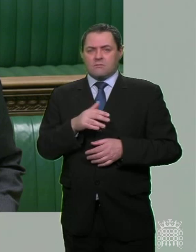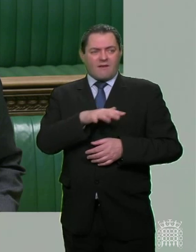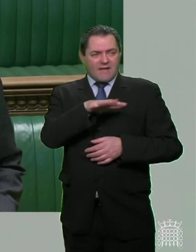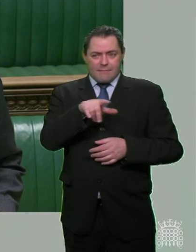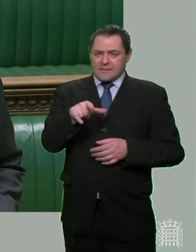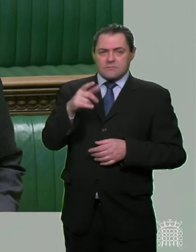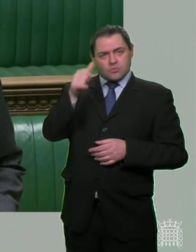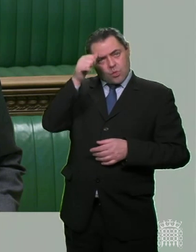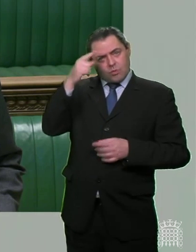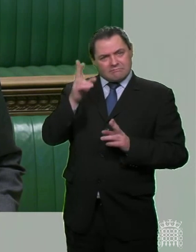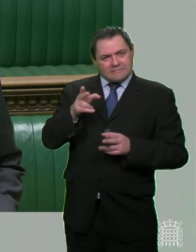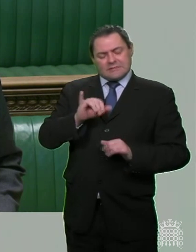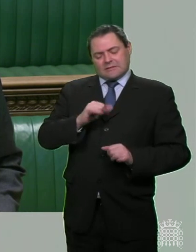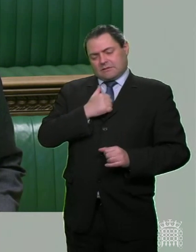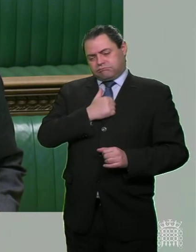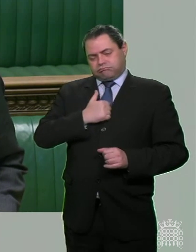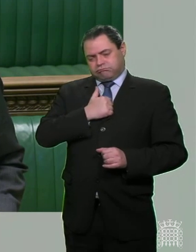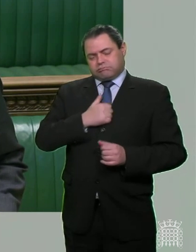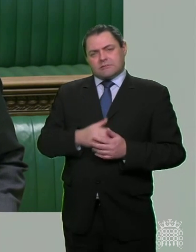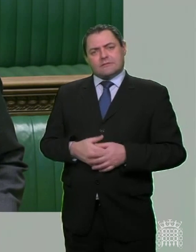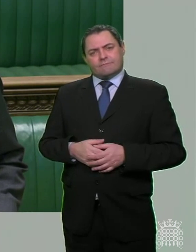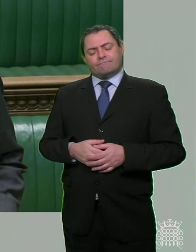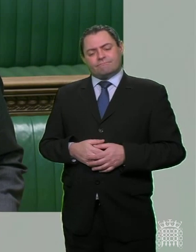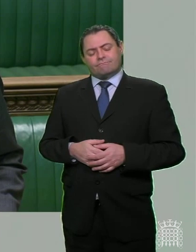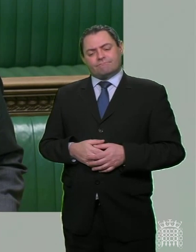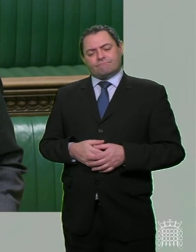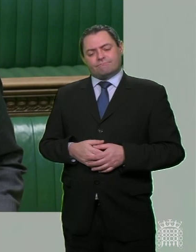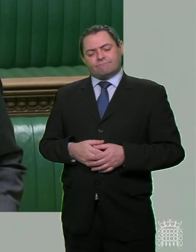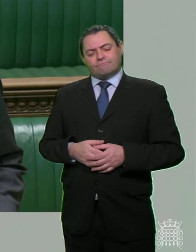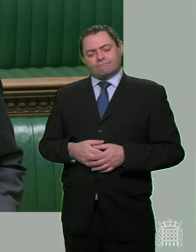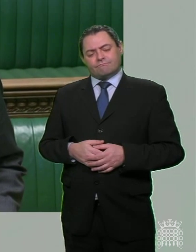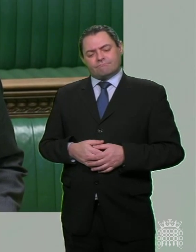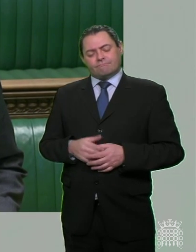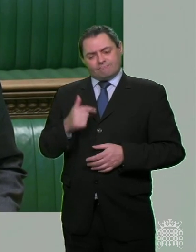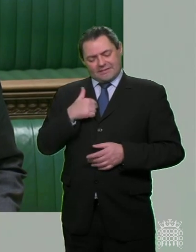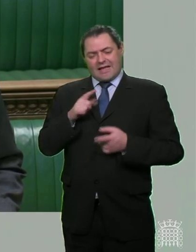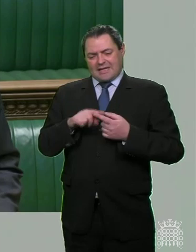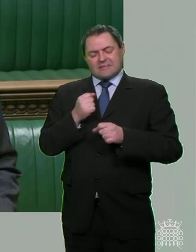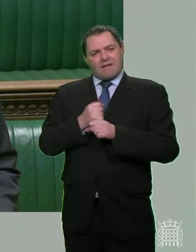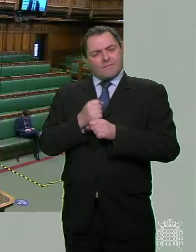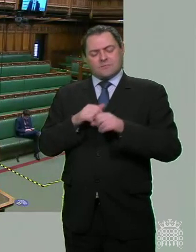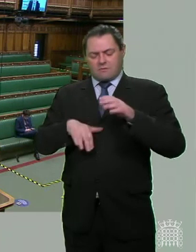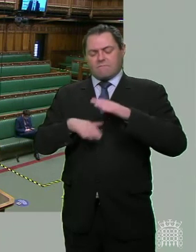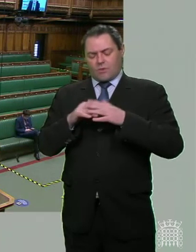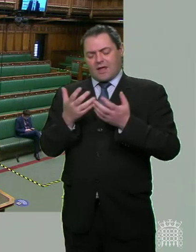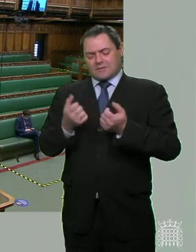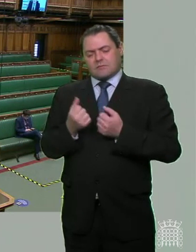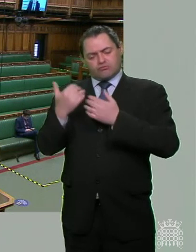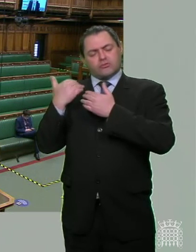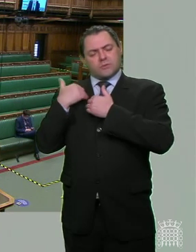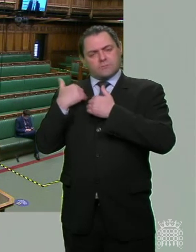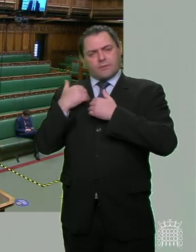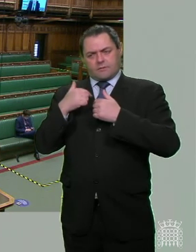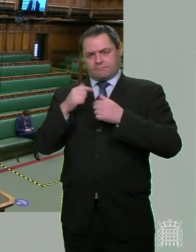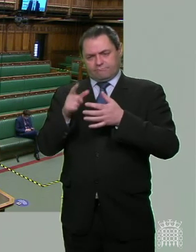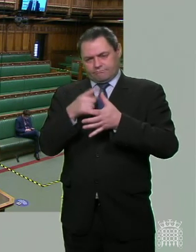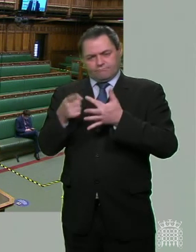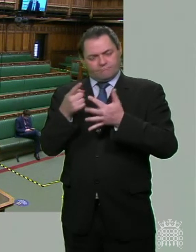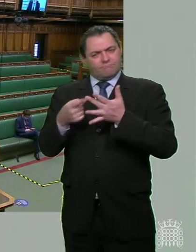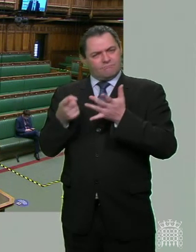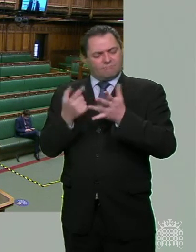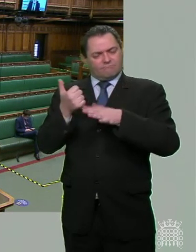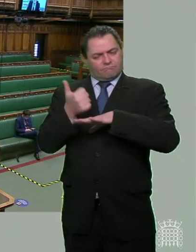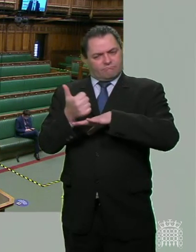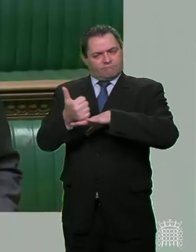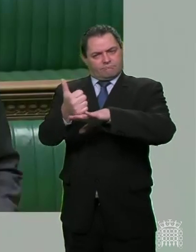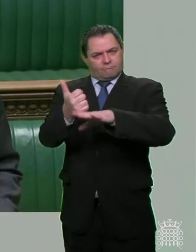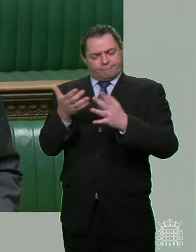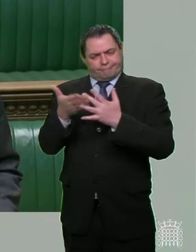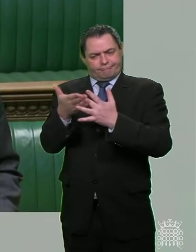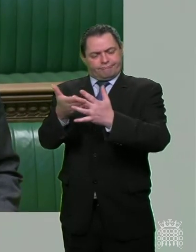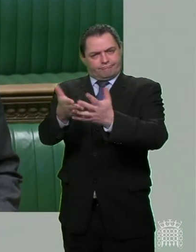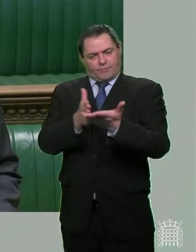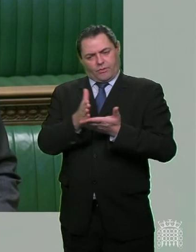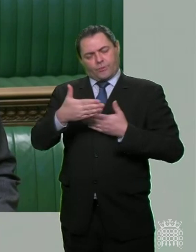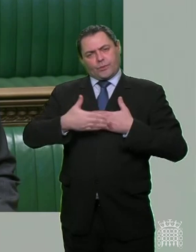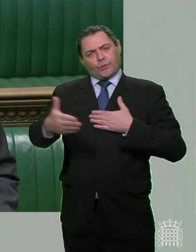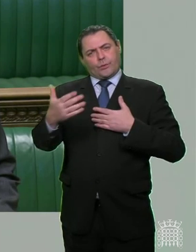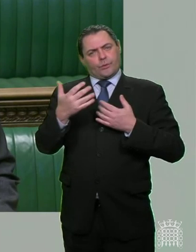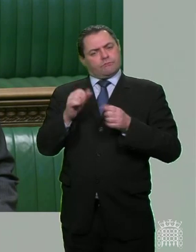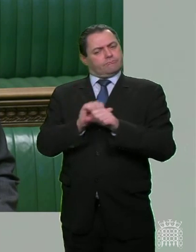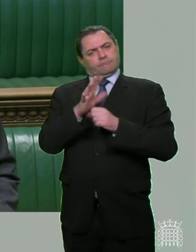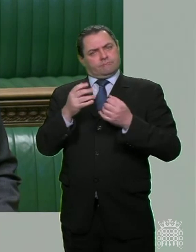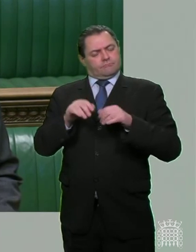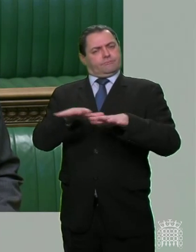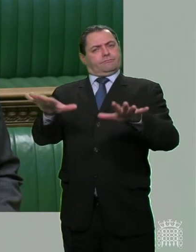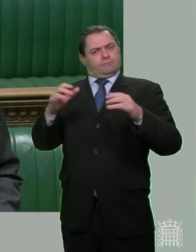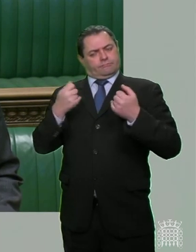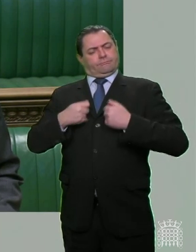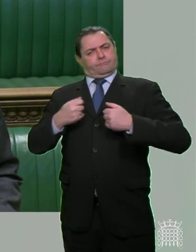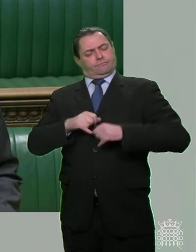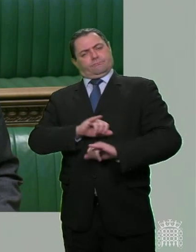Let him and the House be in no doubt that I and the Government take full responsibility for all the actions that we have taken during this pandemic to fight this disease.